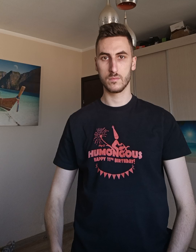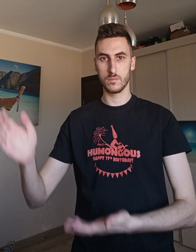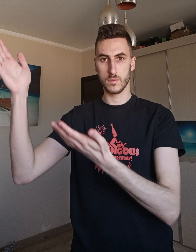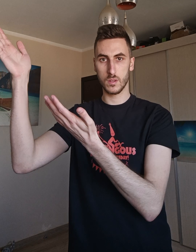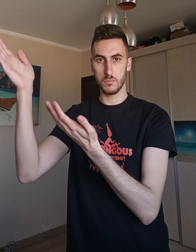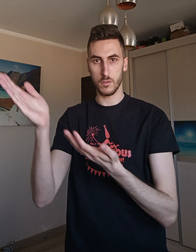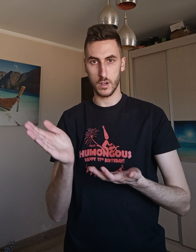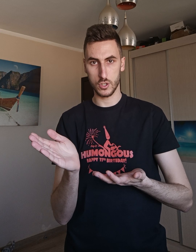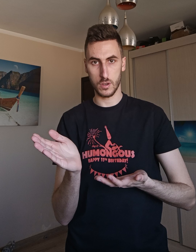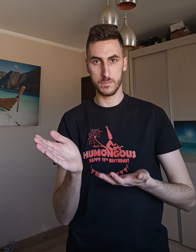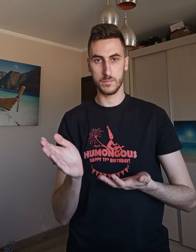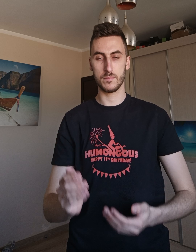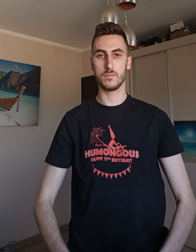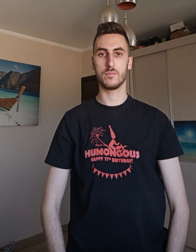בבקשה